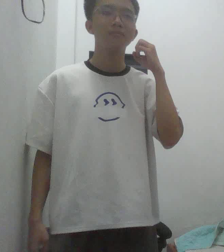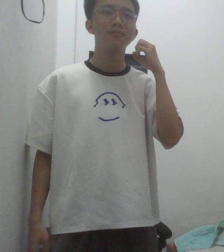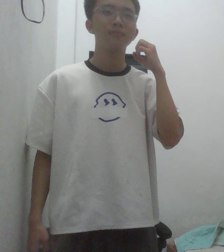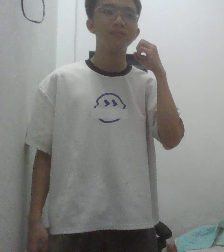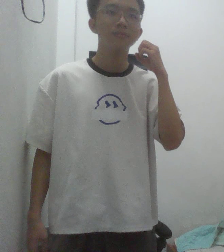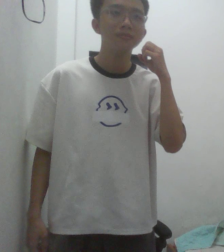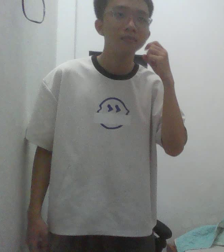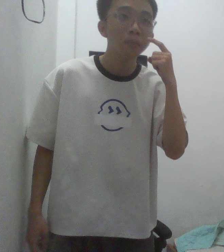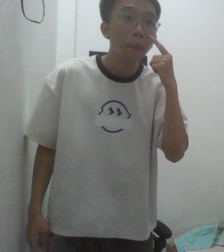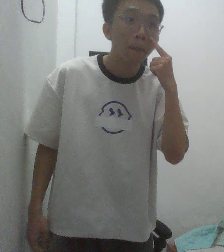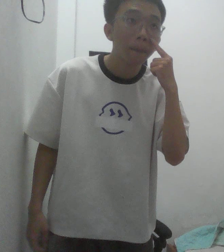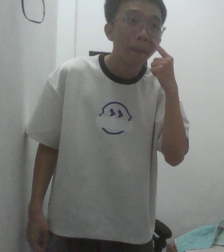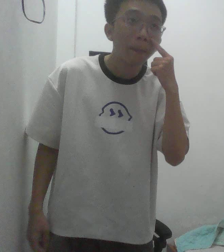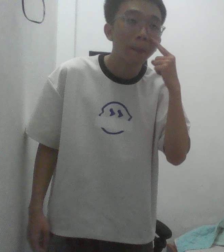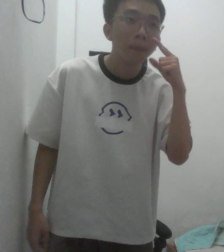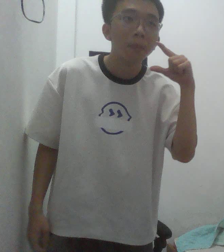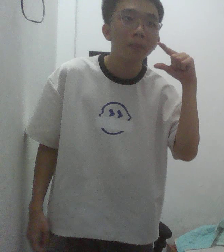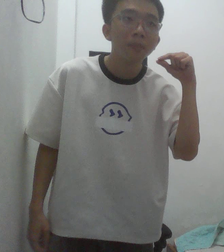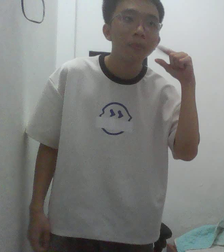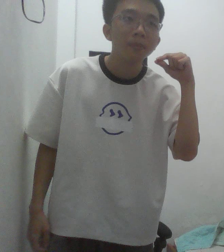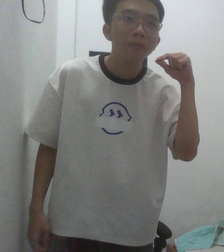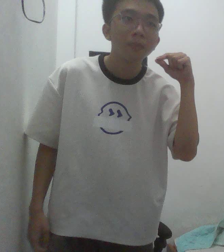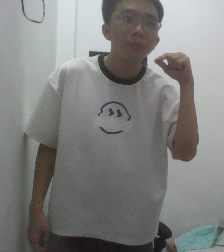lam quen